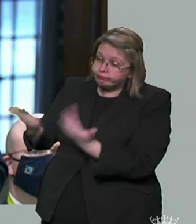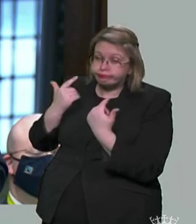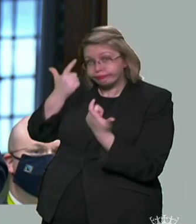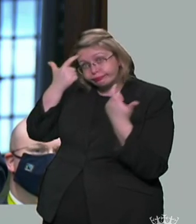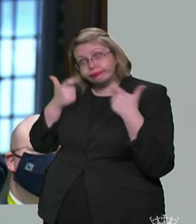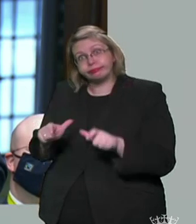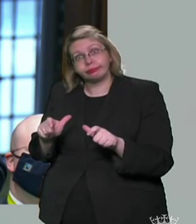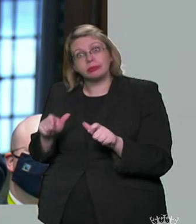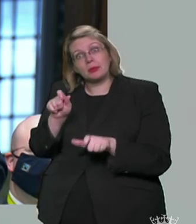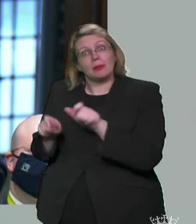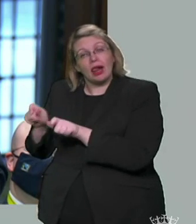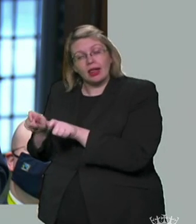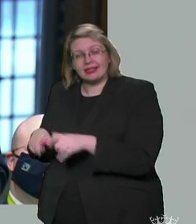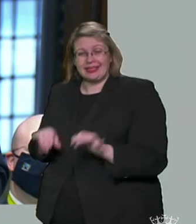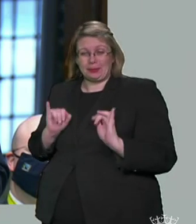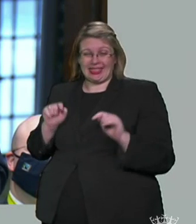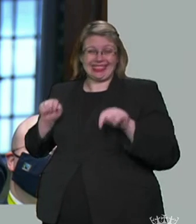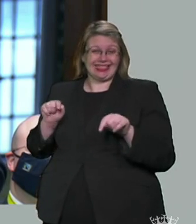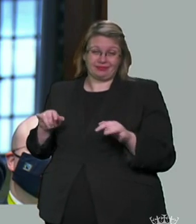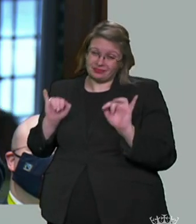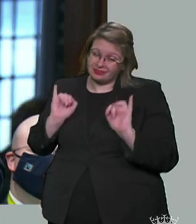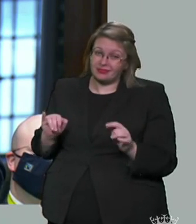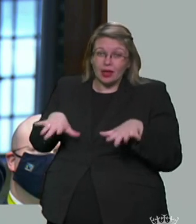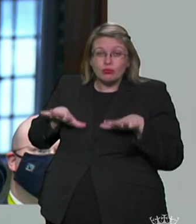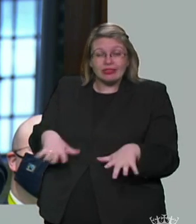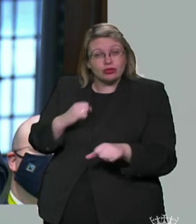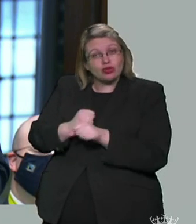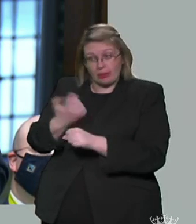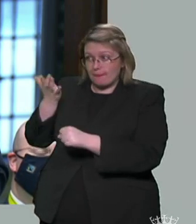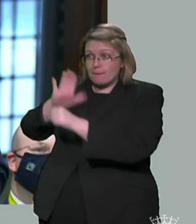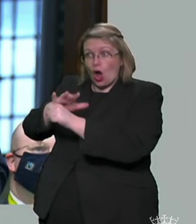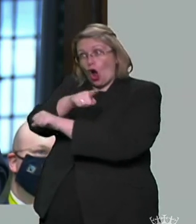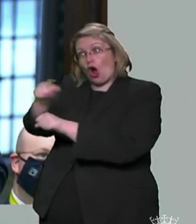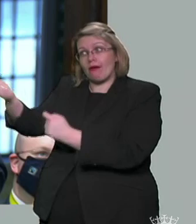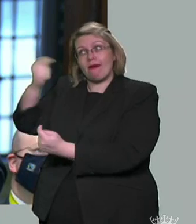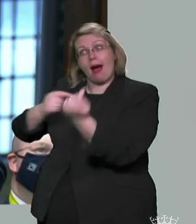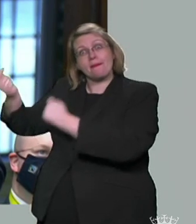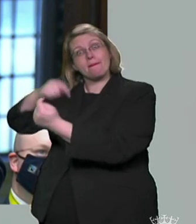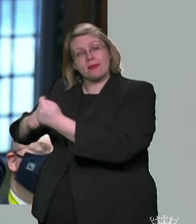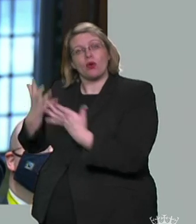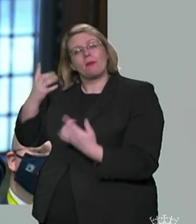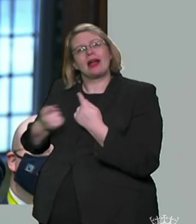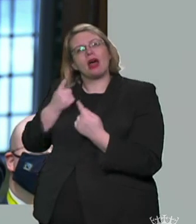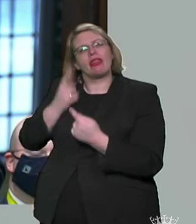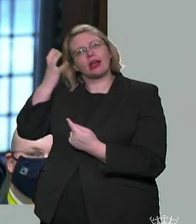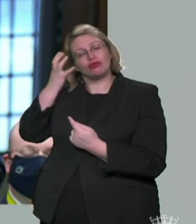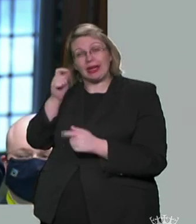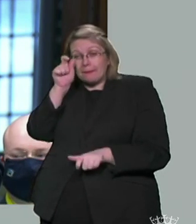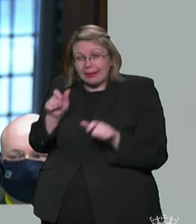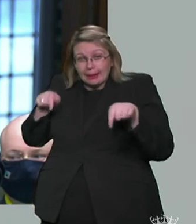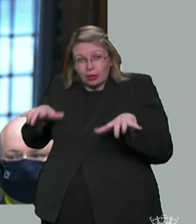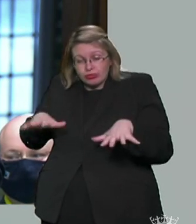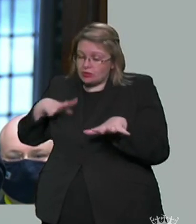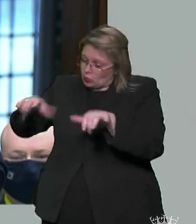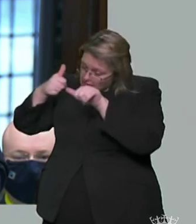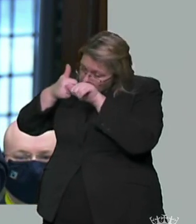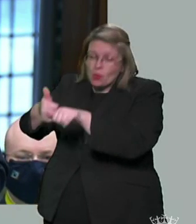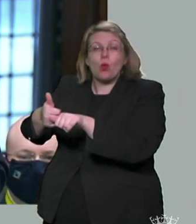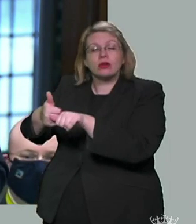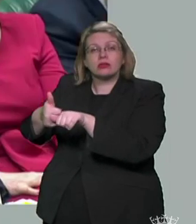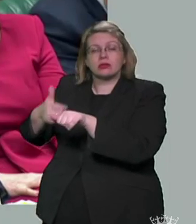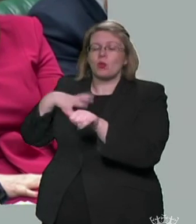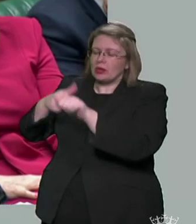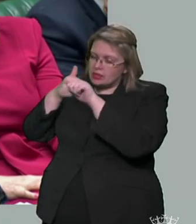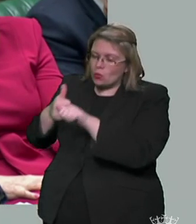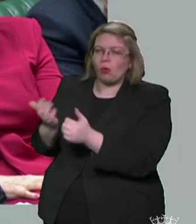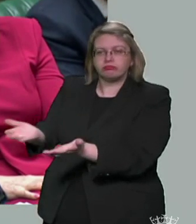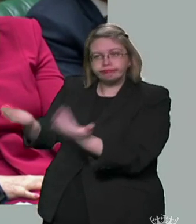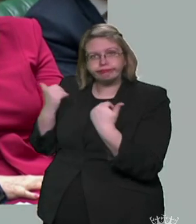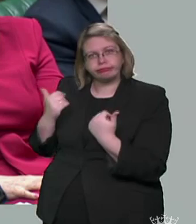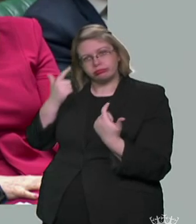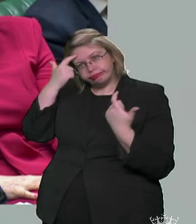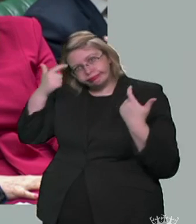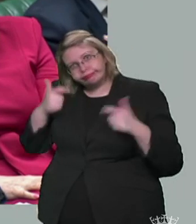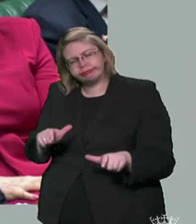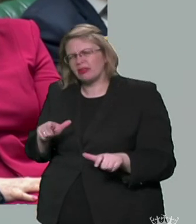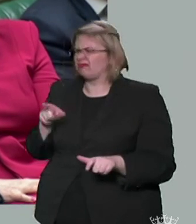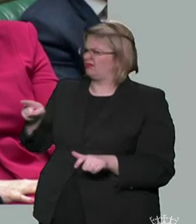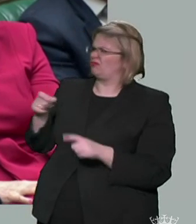Sadly, the Government’s reluctance to allow fleeing women and children to come here lags far behind the desire of the people here to provide them with a roof and a bed.